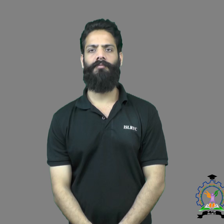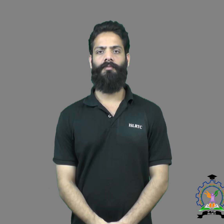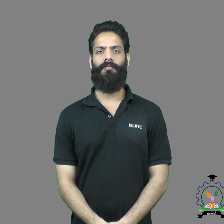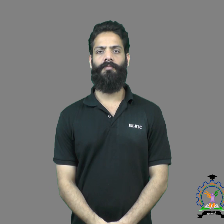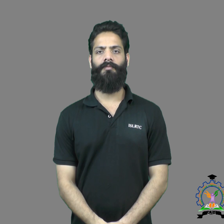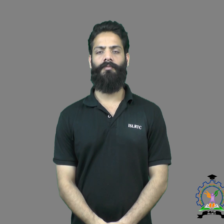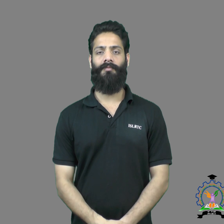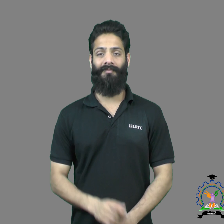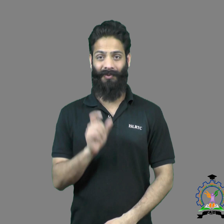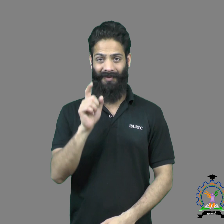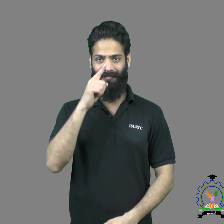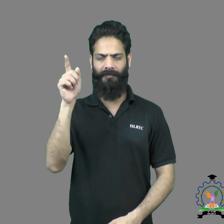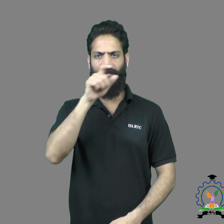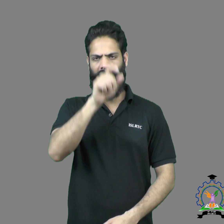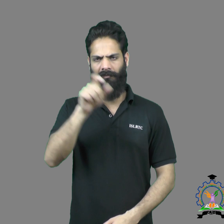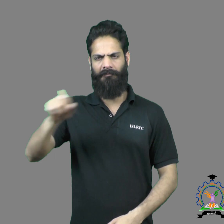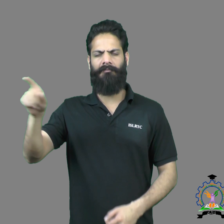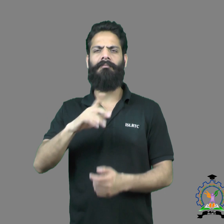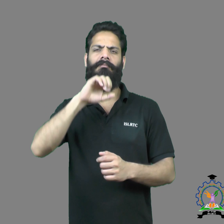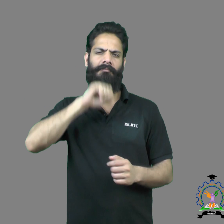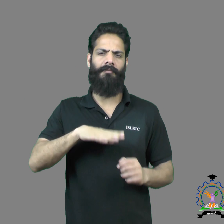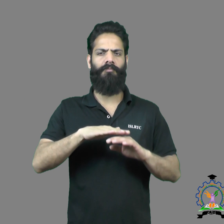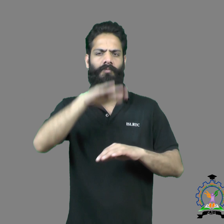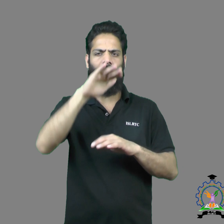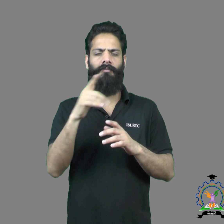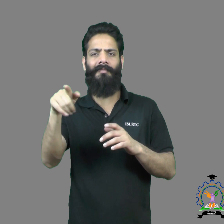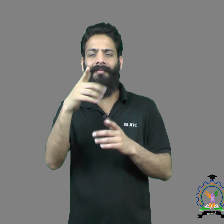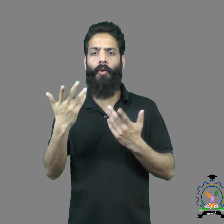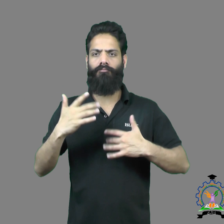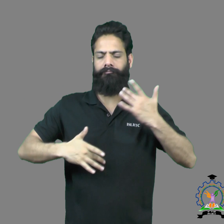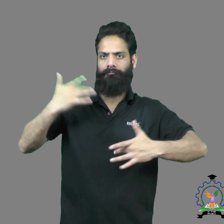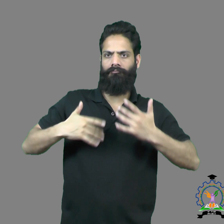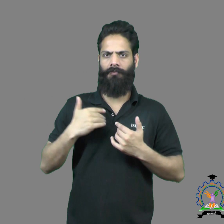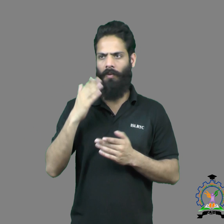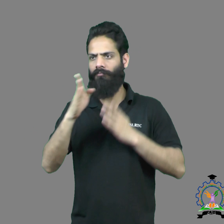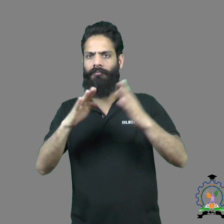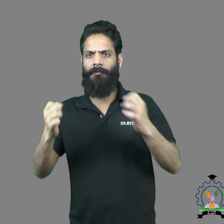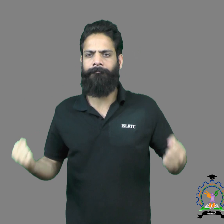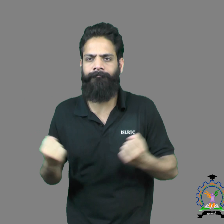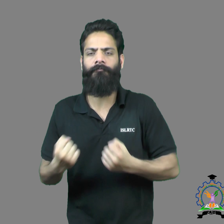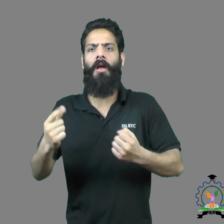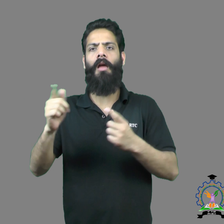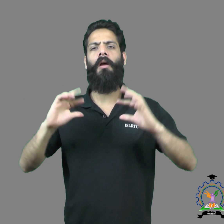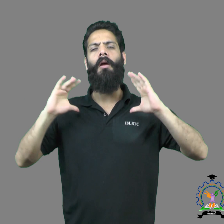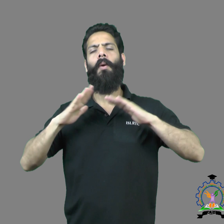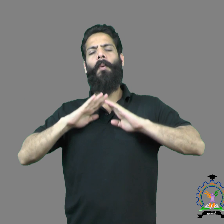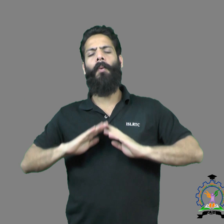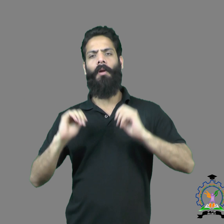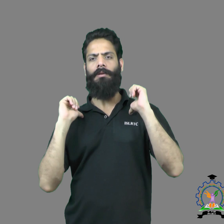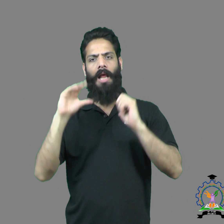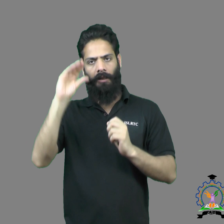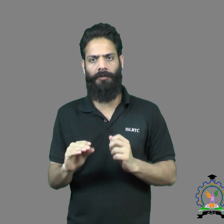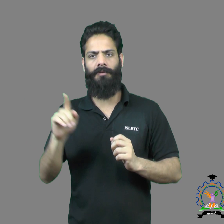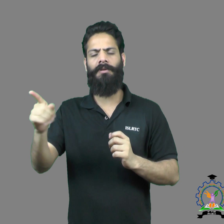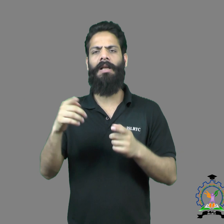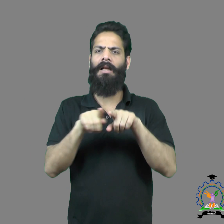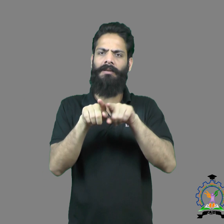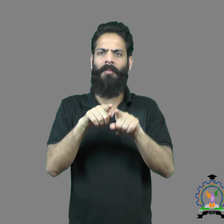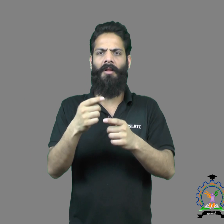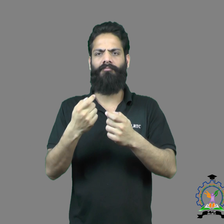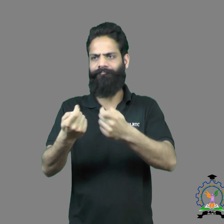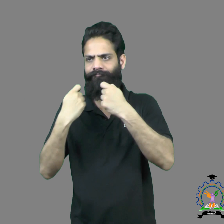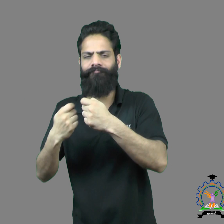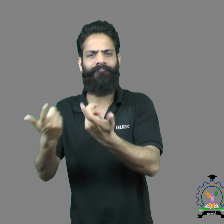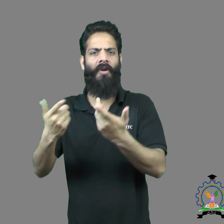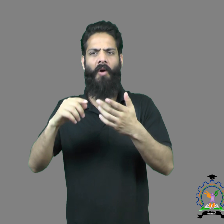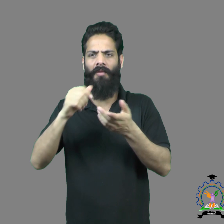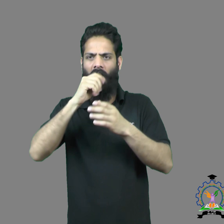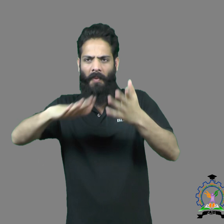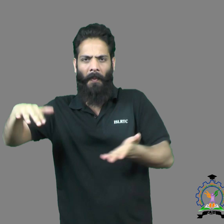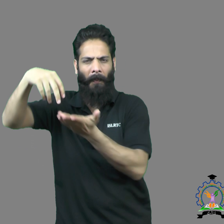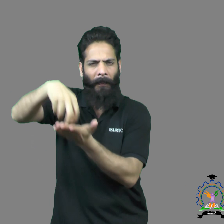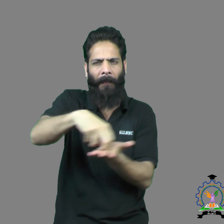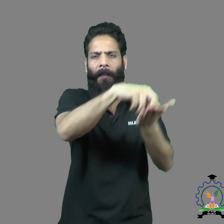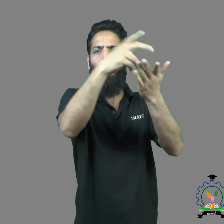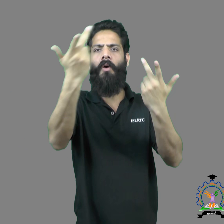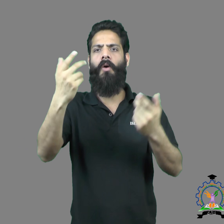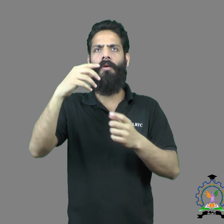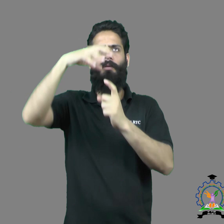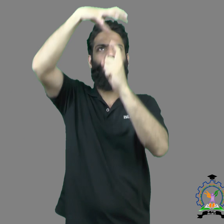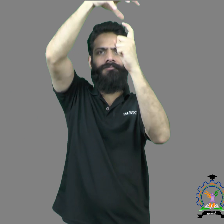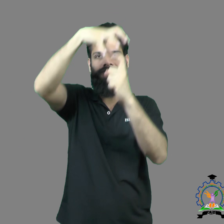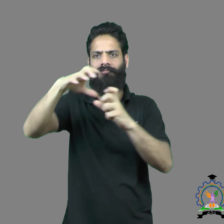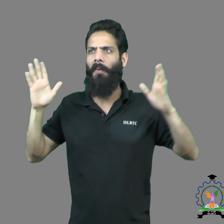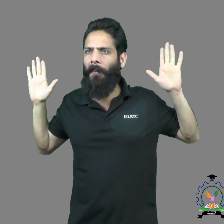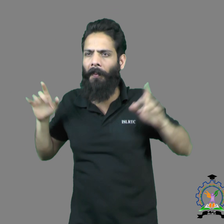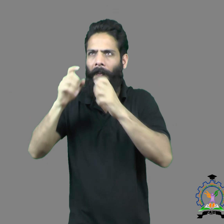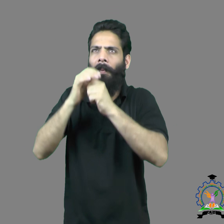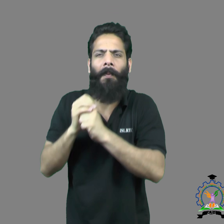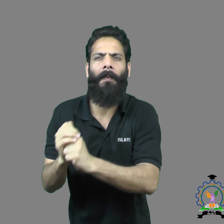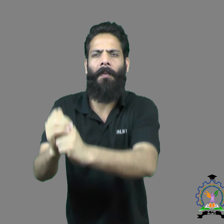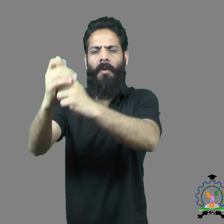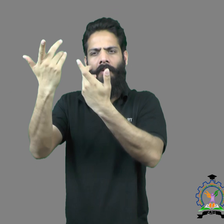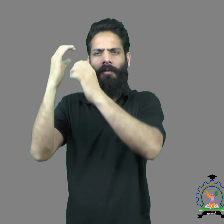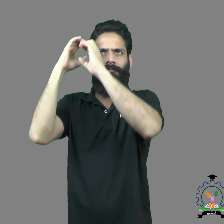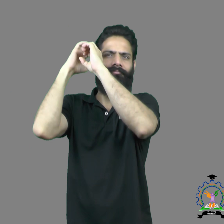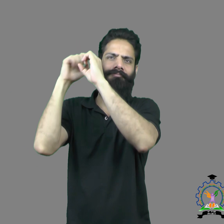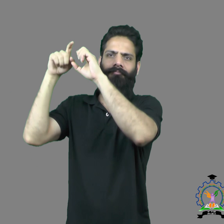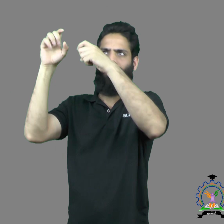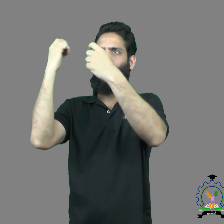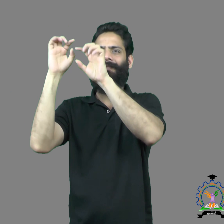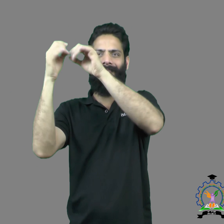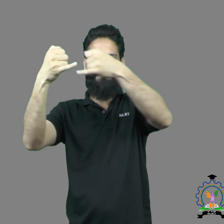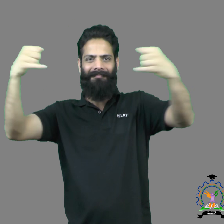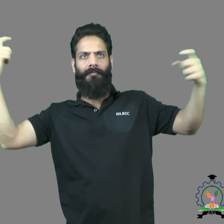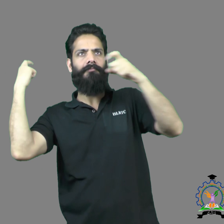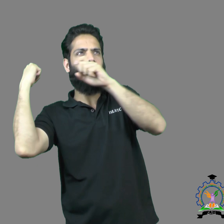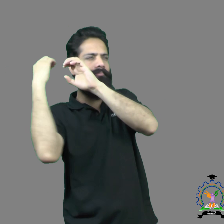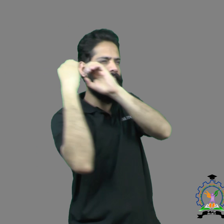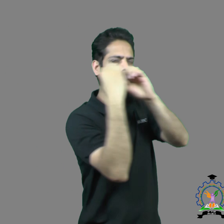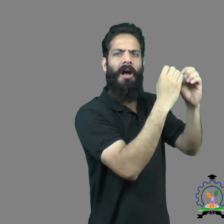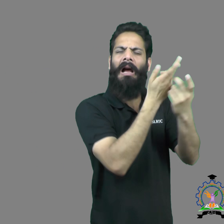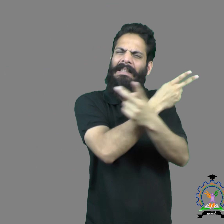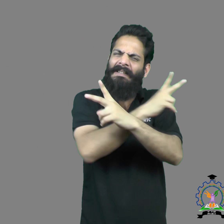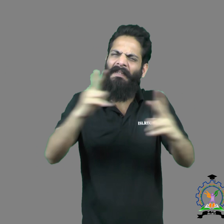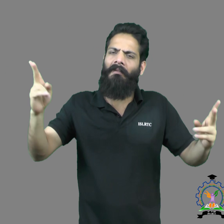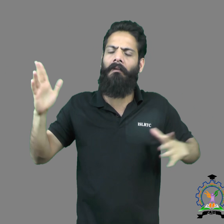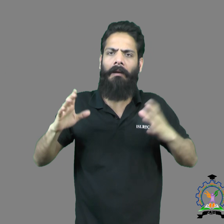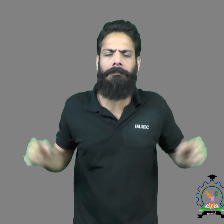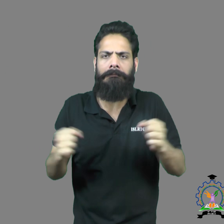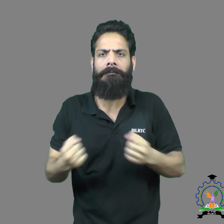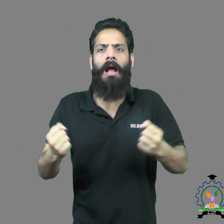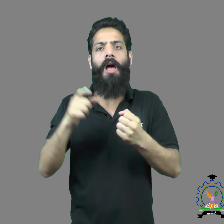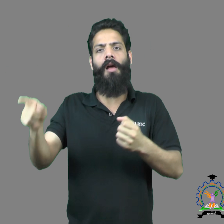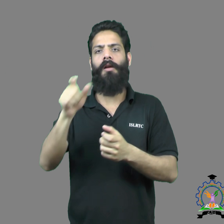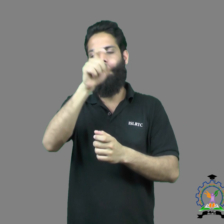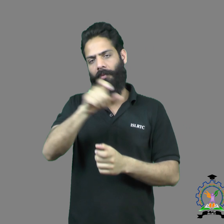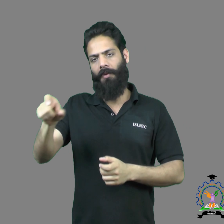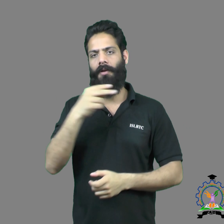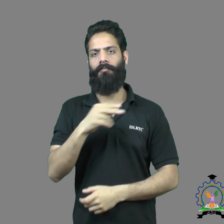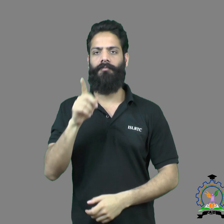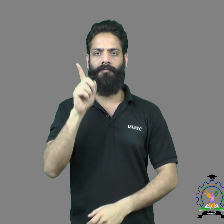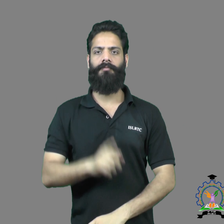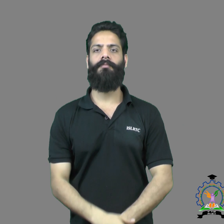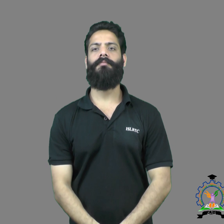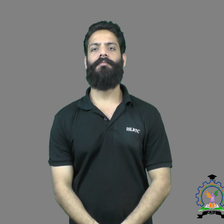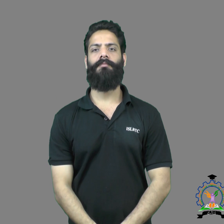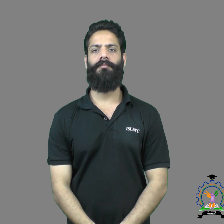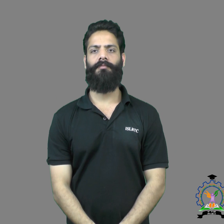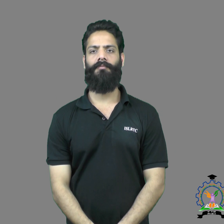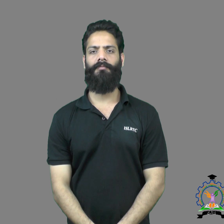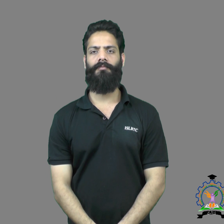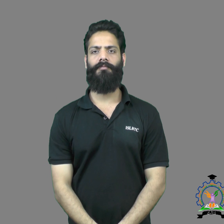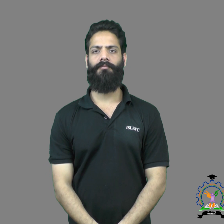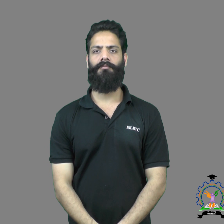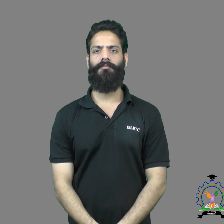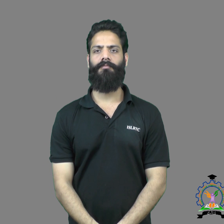Adventurers